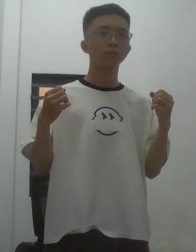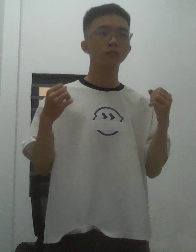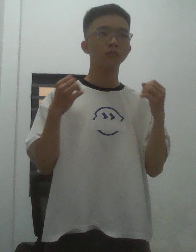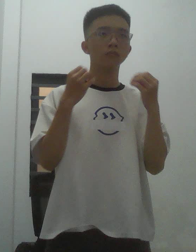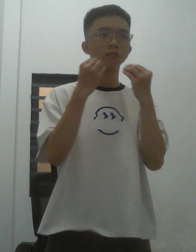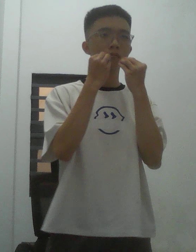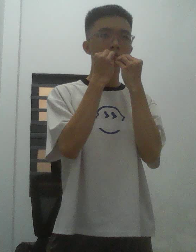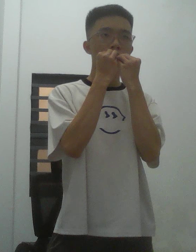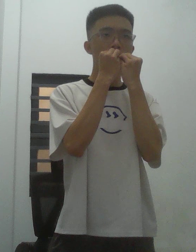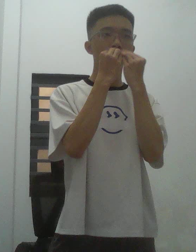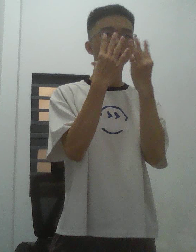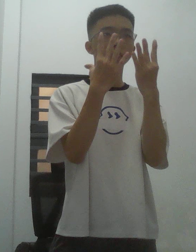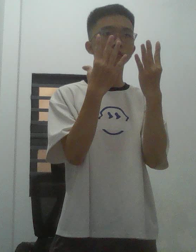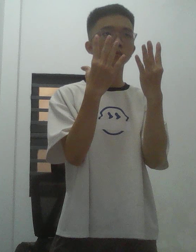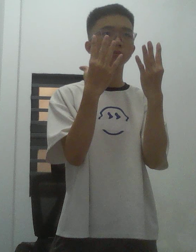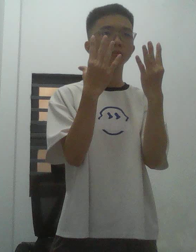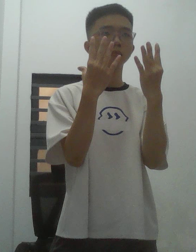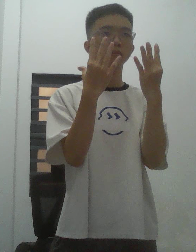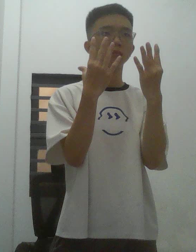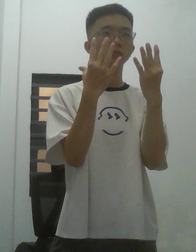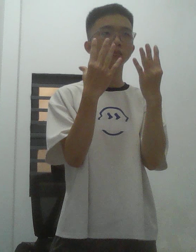cam on